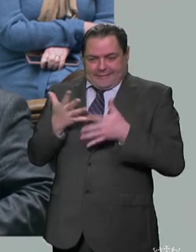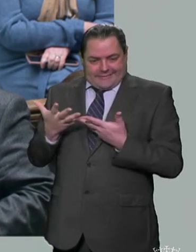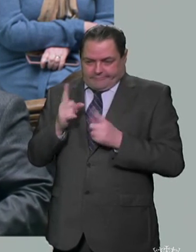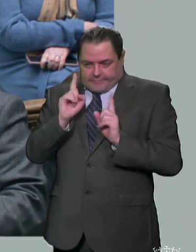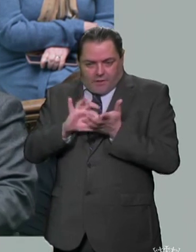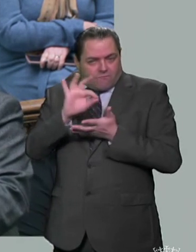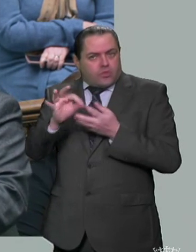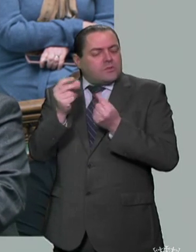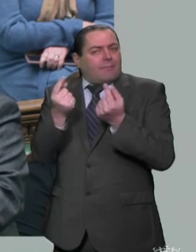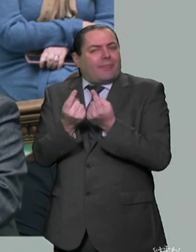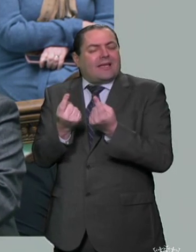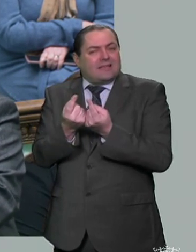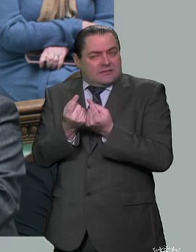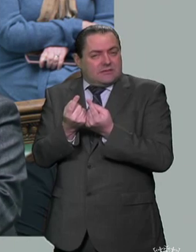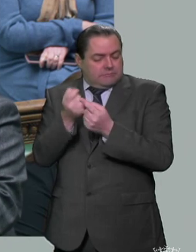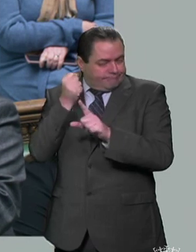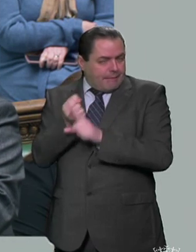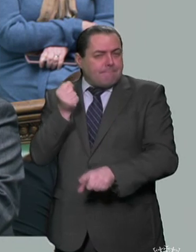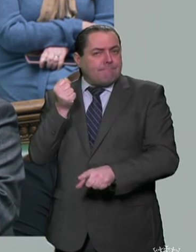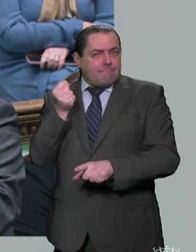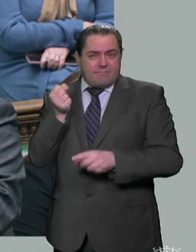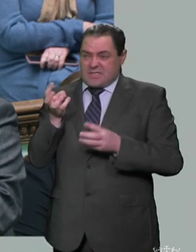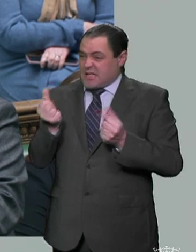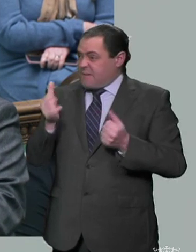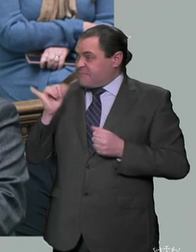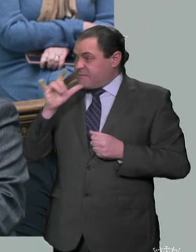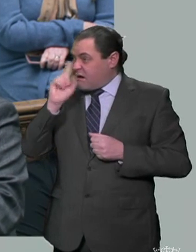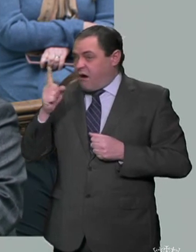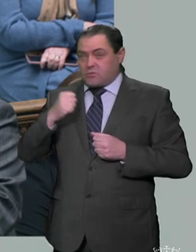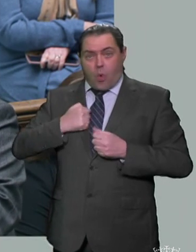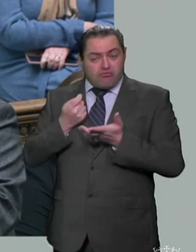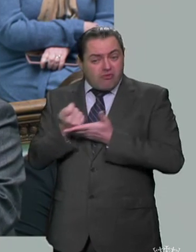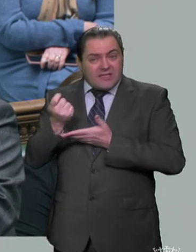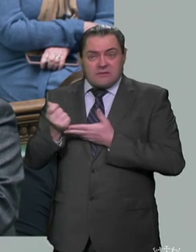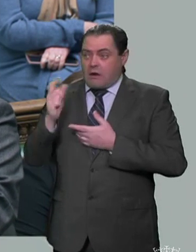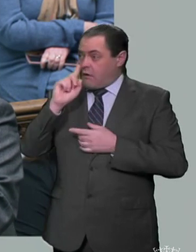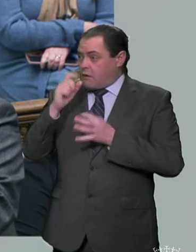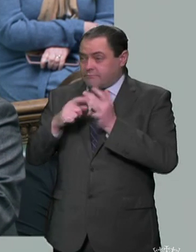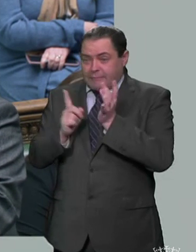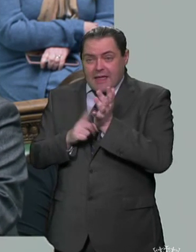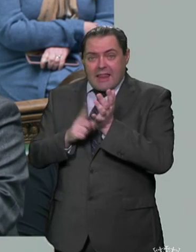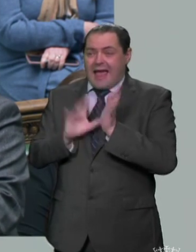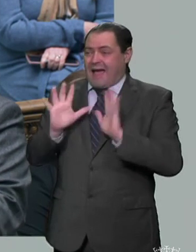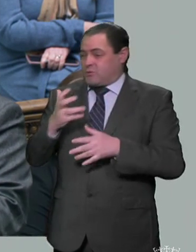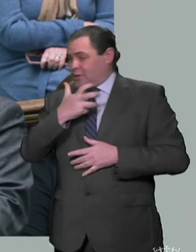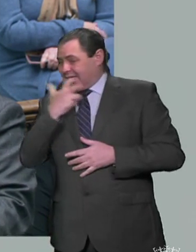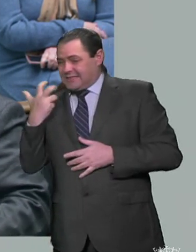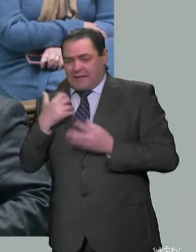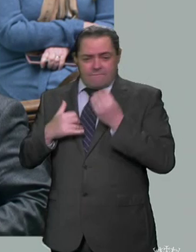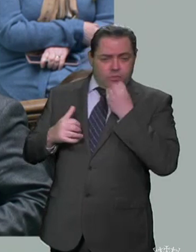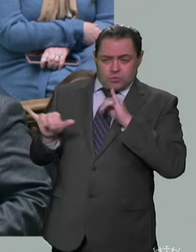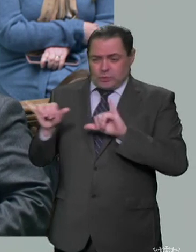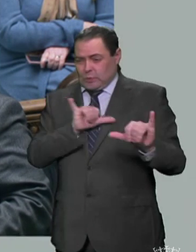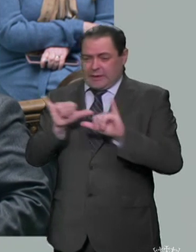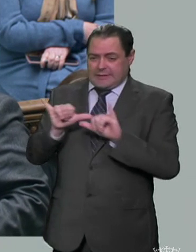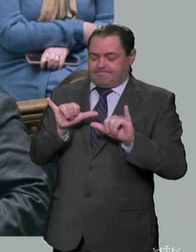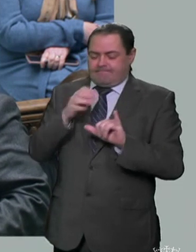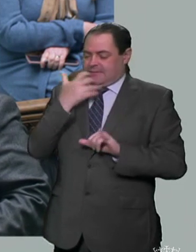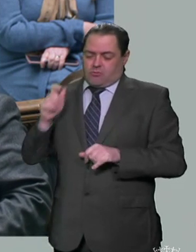For some it will mean that they cannot afford to pay their rent and bills, to heat their homes or to put food on the table.